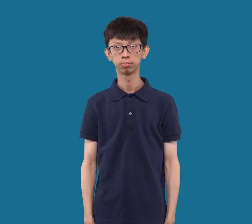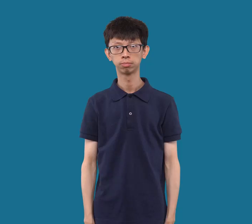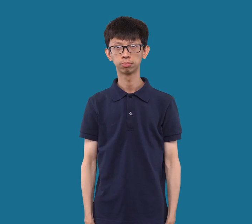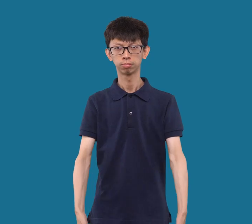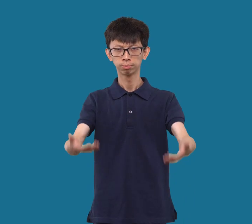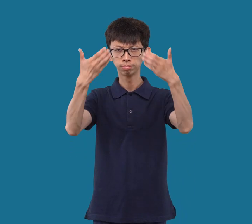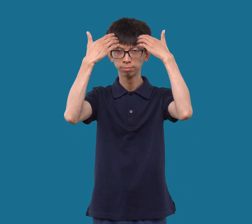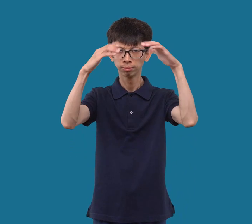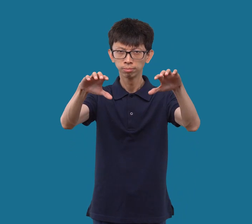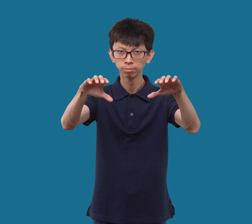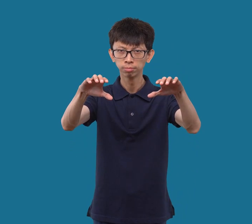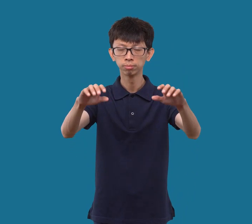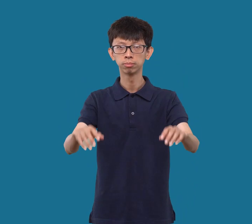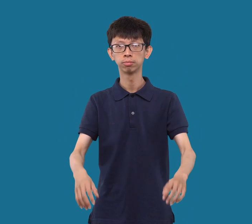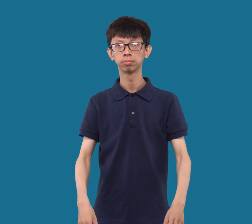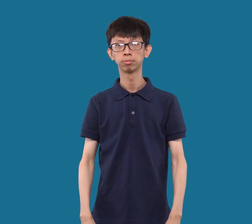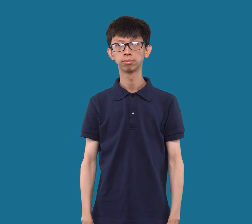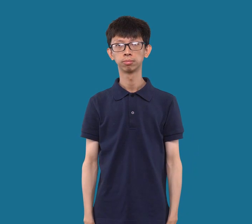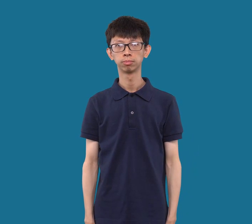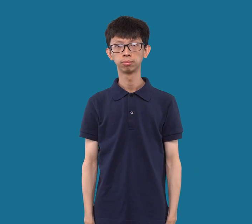đào tạo